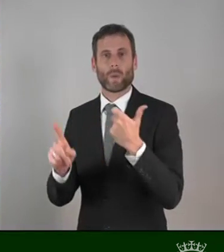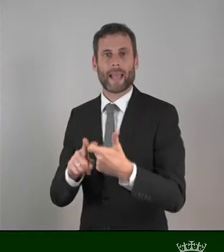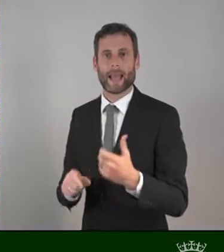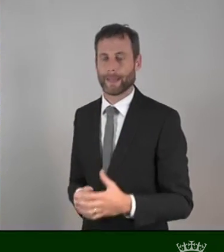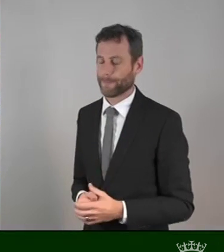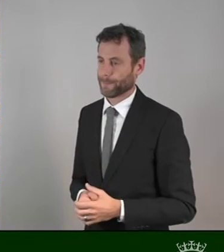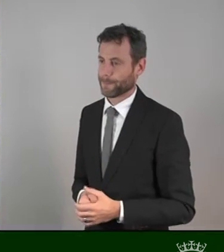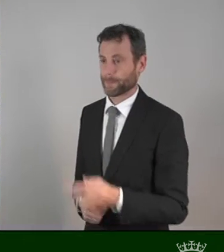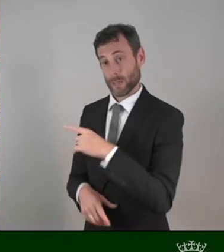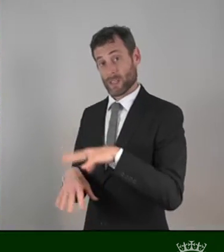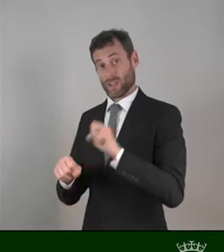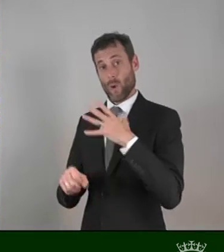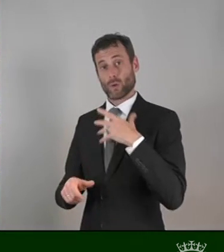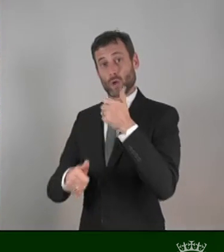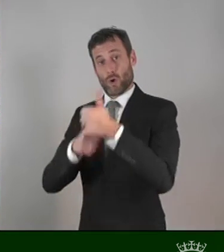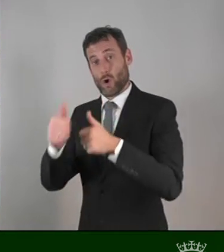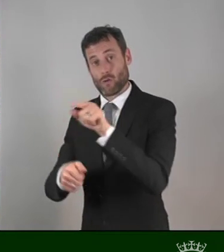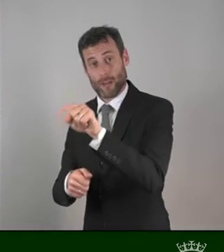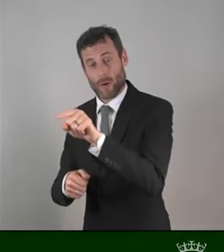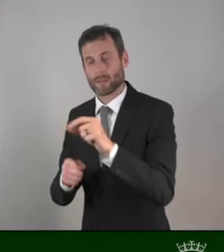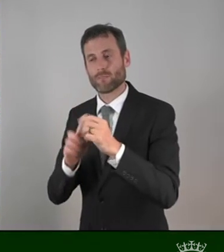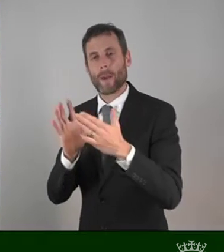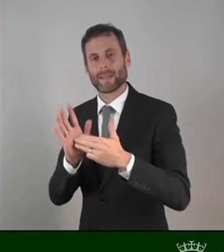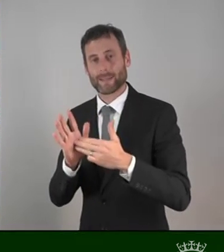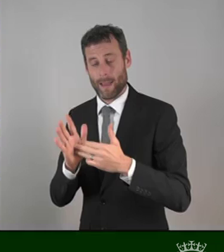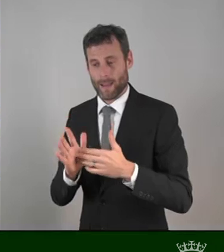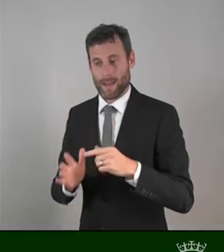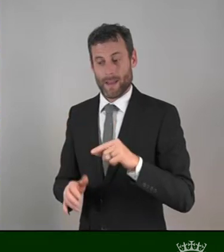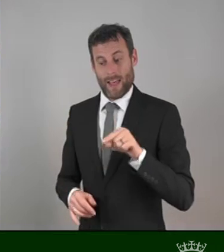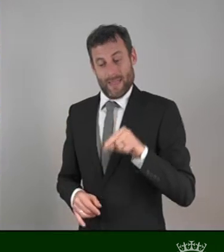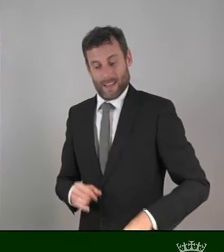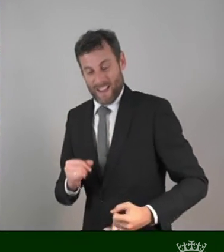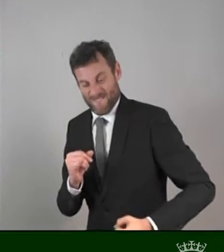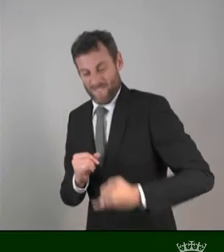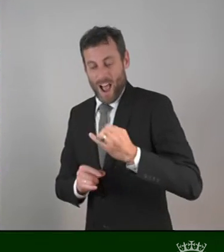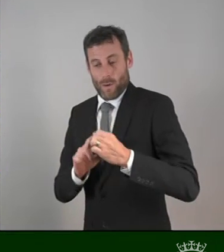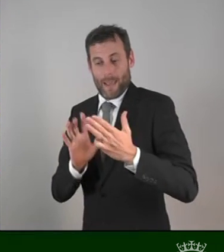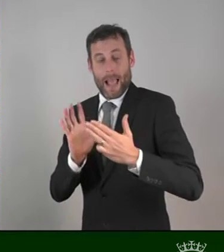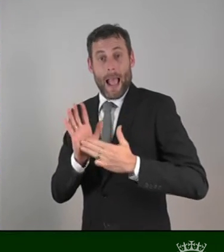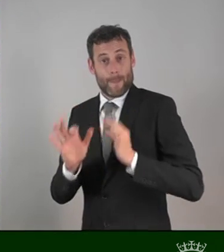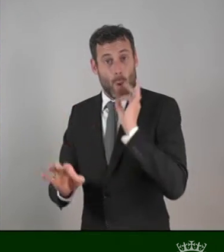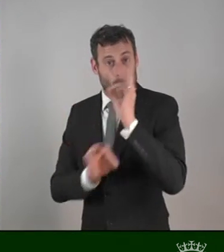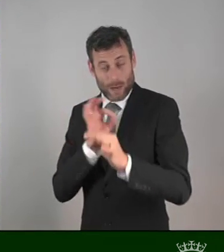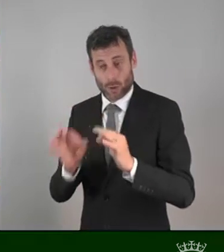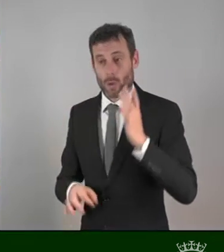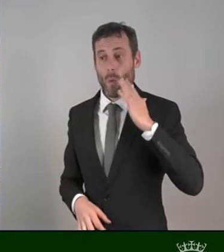May I start by congratulating the Prime Minister on ensuring that this is the final Prime Minister’s questions of our time as a member of the European Union?